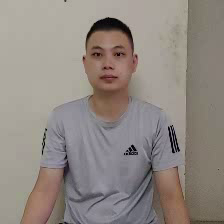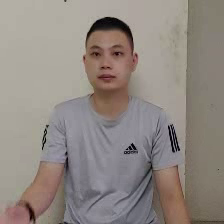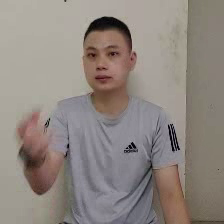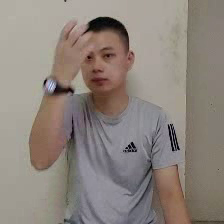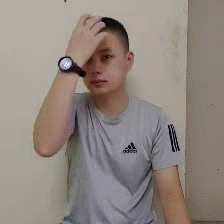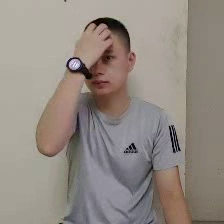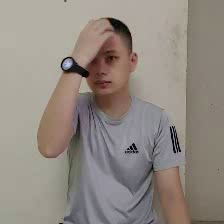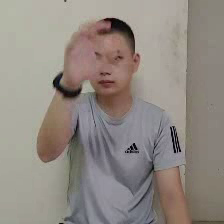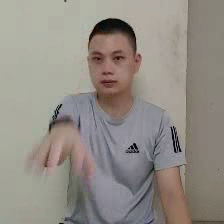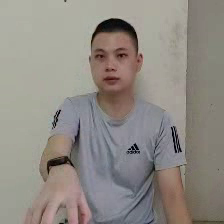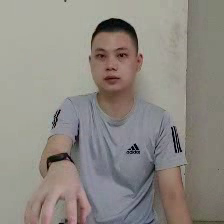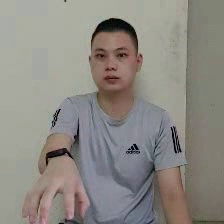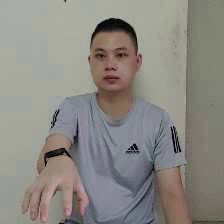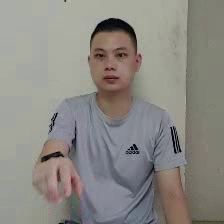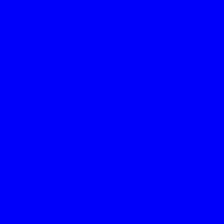Áp dụng